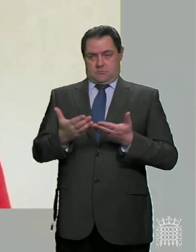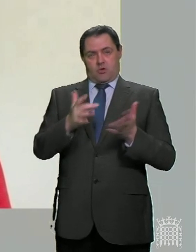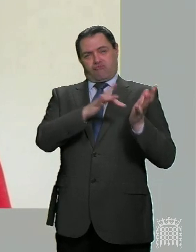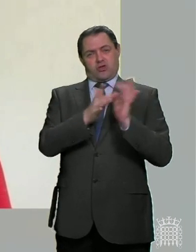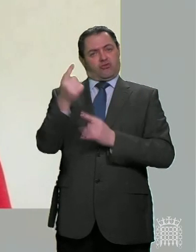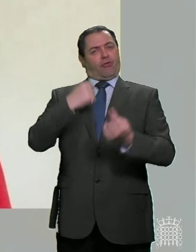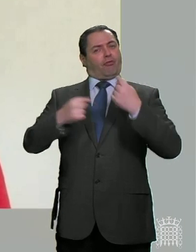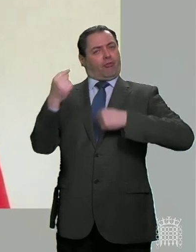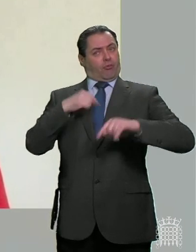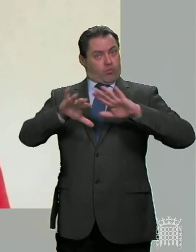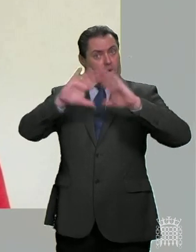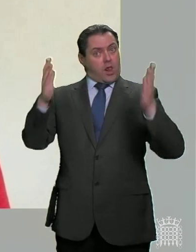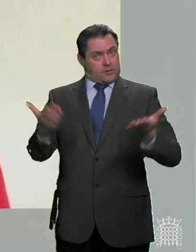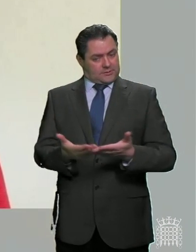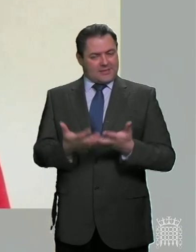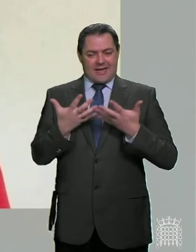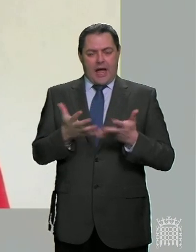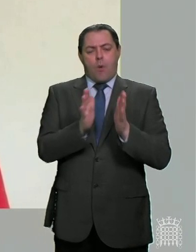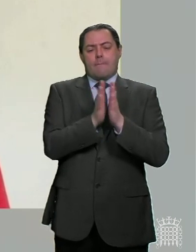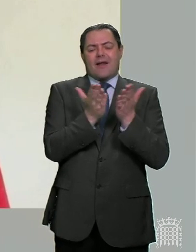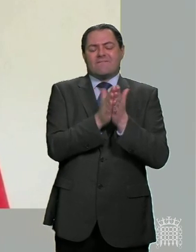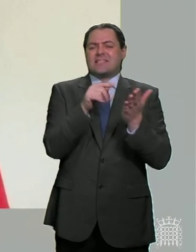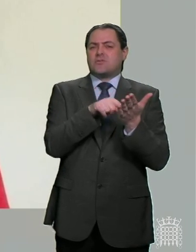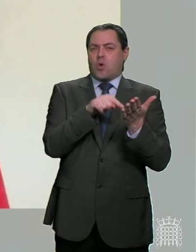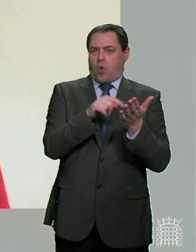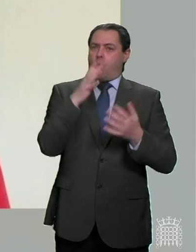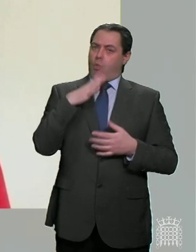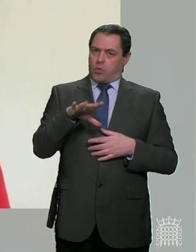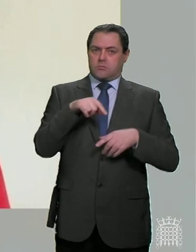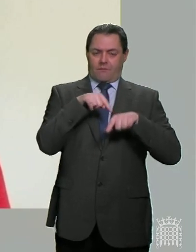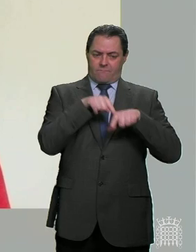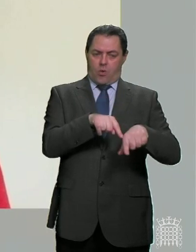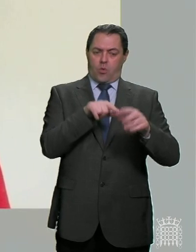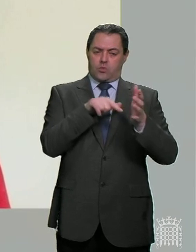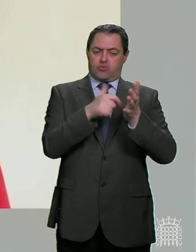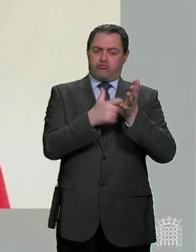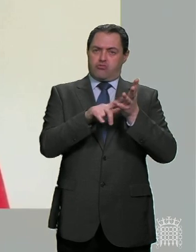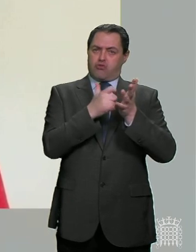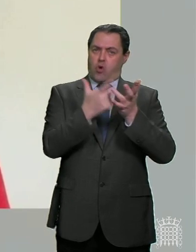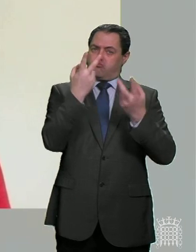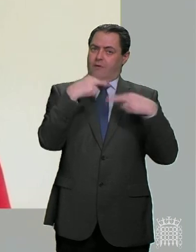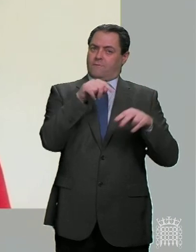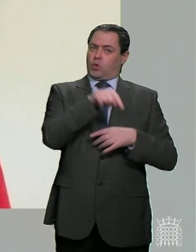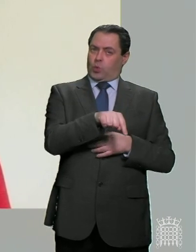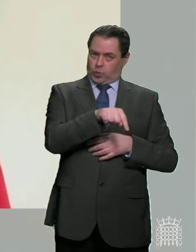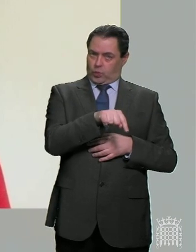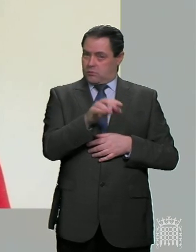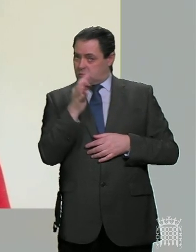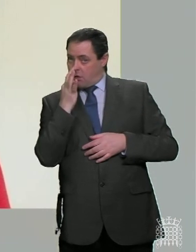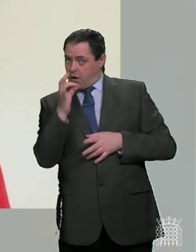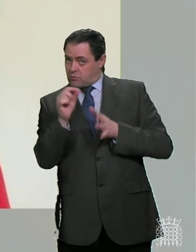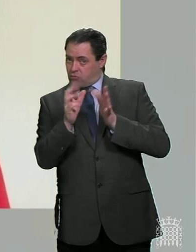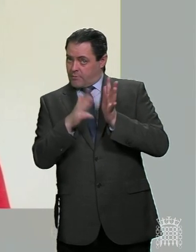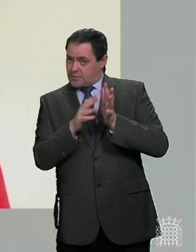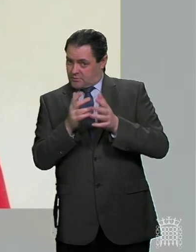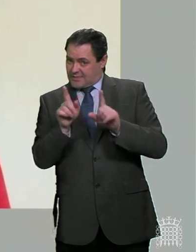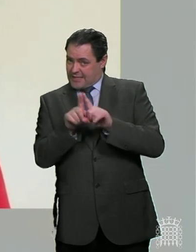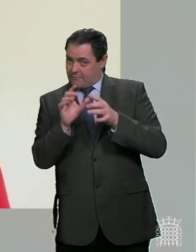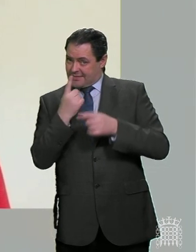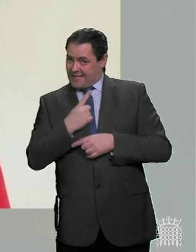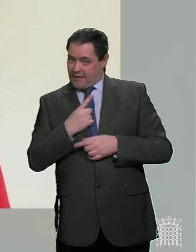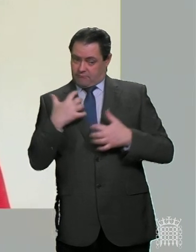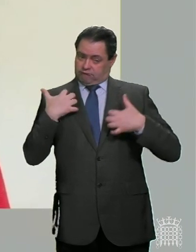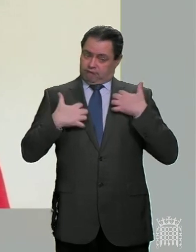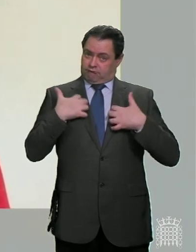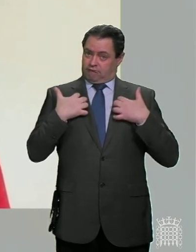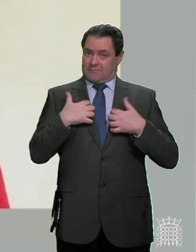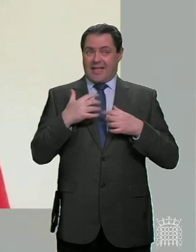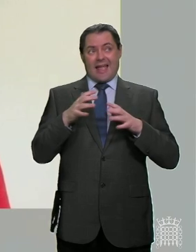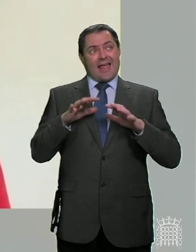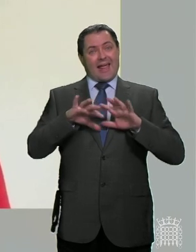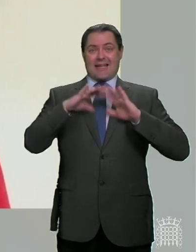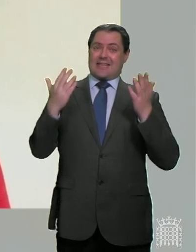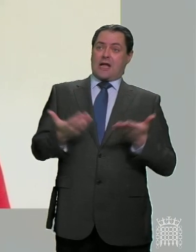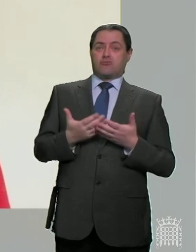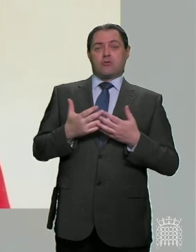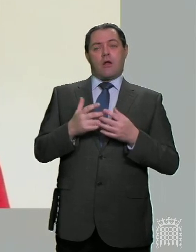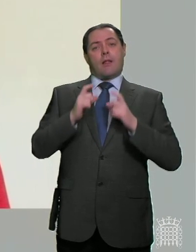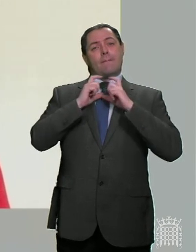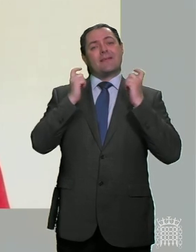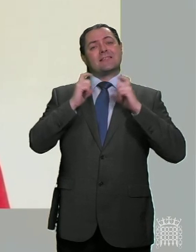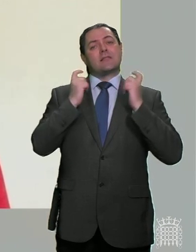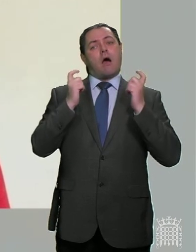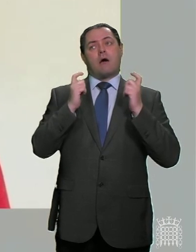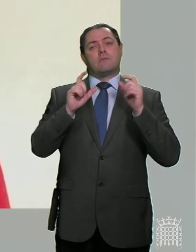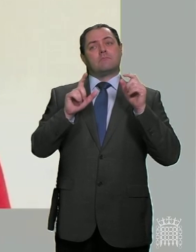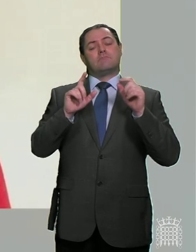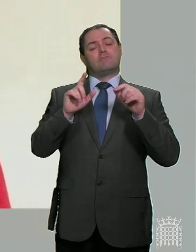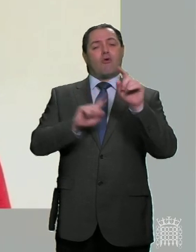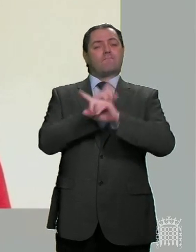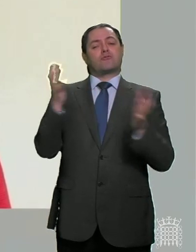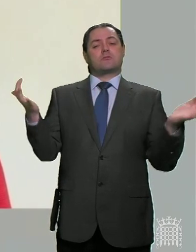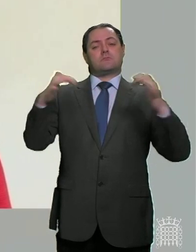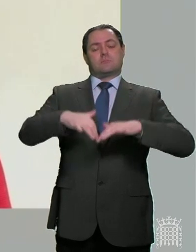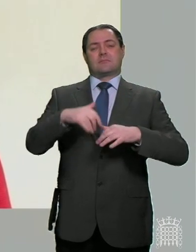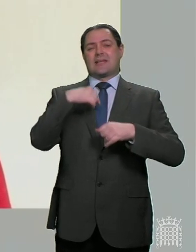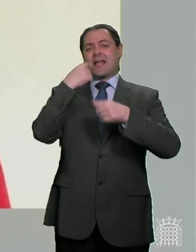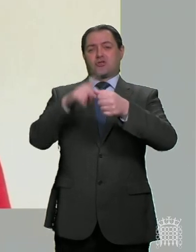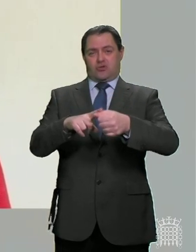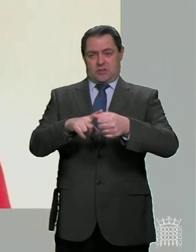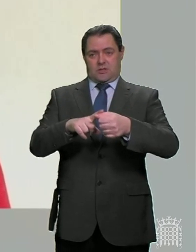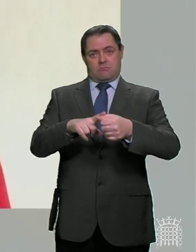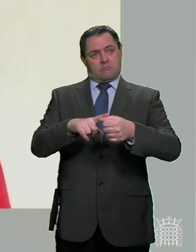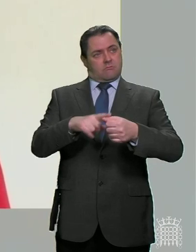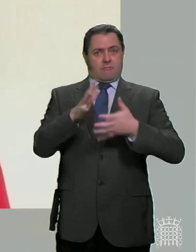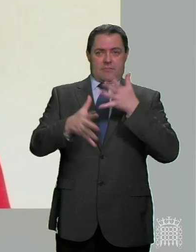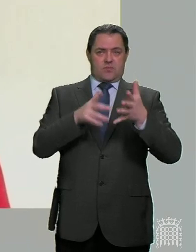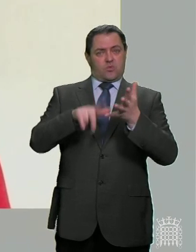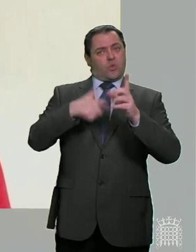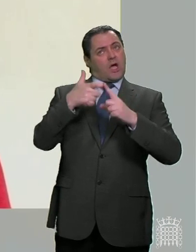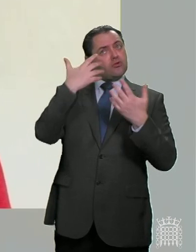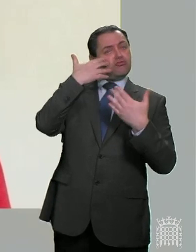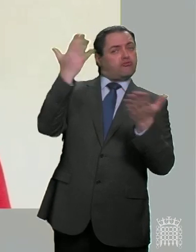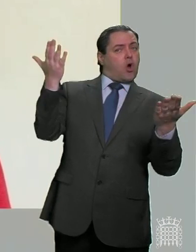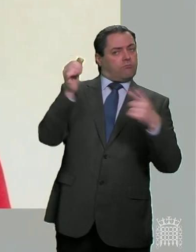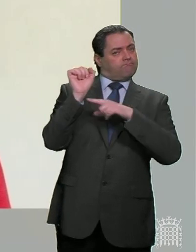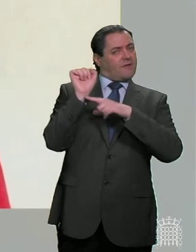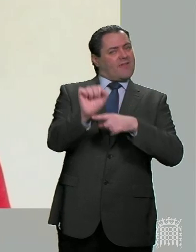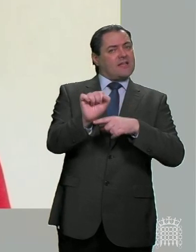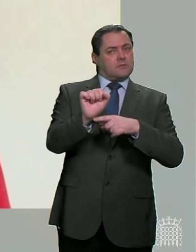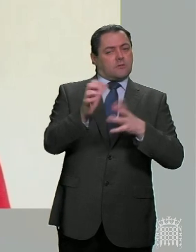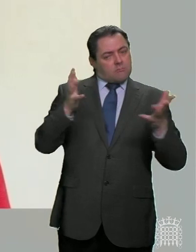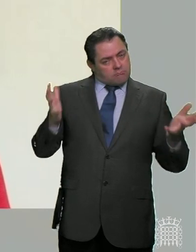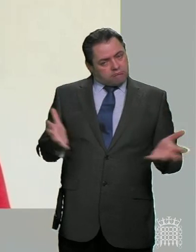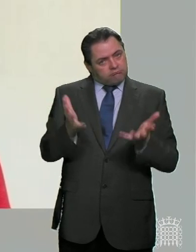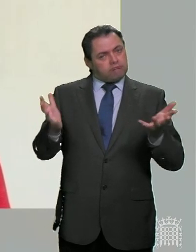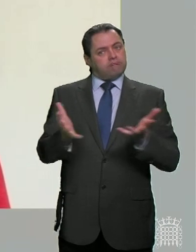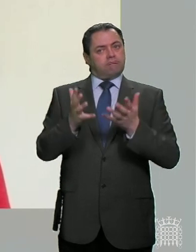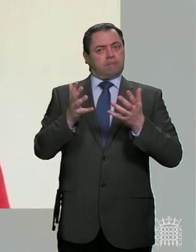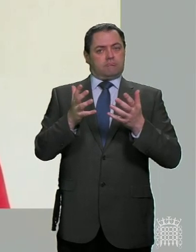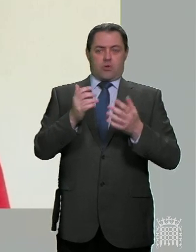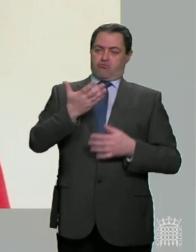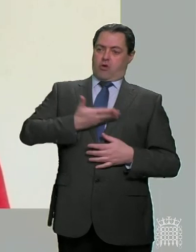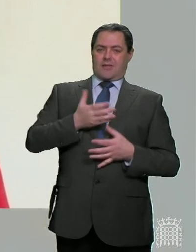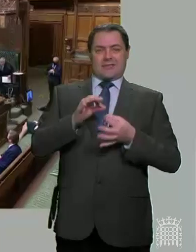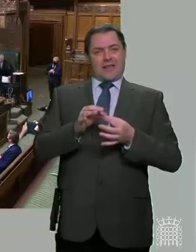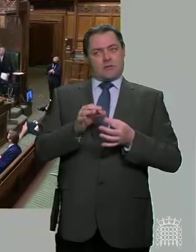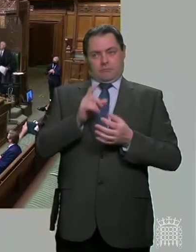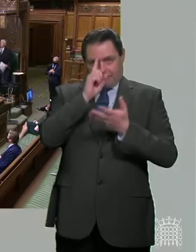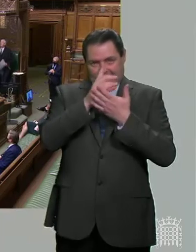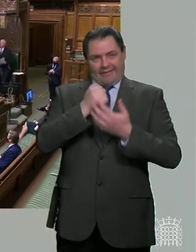As we make progress on our manifesto commitment fully to implement the Truro review recommendations, will the Prime Minister join me in looking forward to our hosting the international ministerial conference on freedom of religion or belief next year, and to the UK demonstrating its global leadership in defending and promoting this universal right for all?